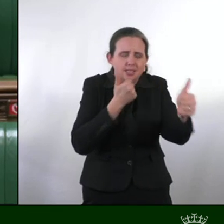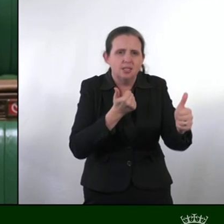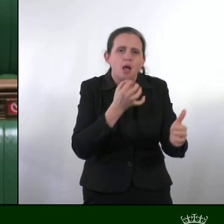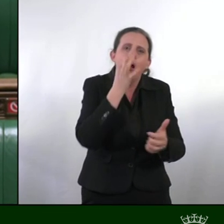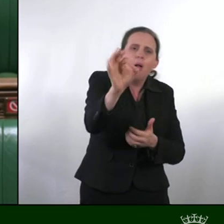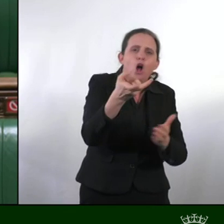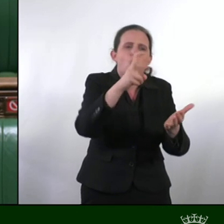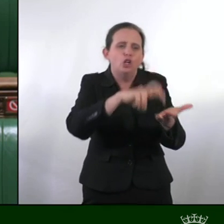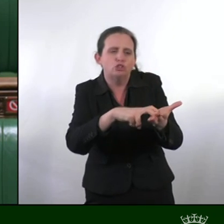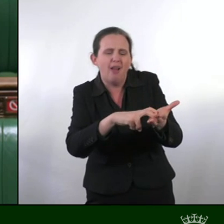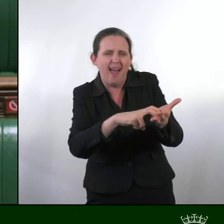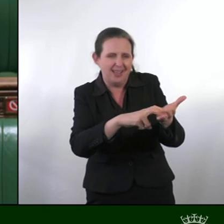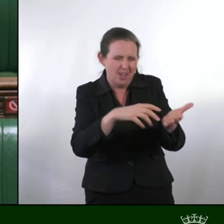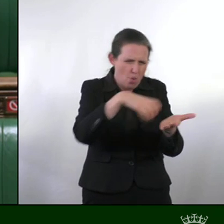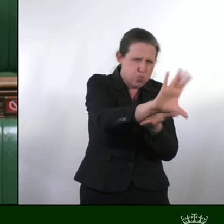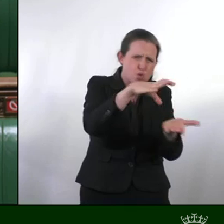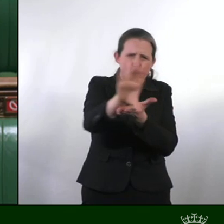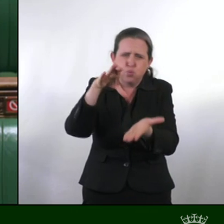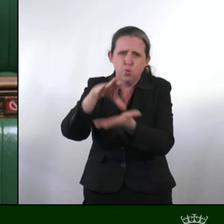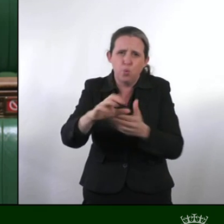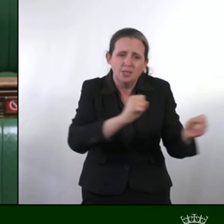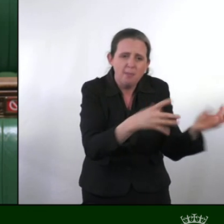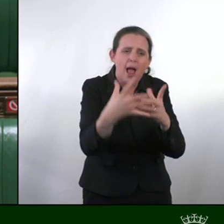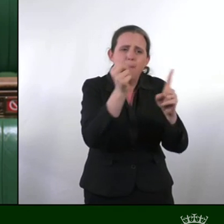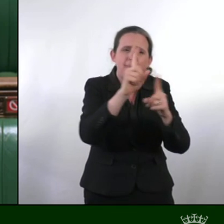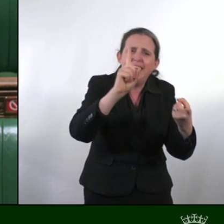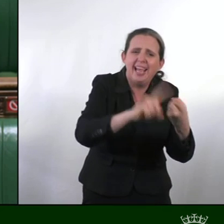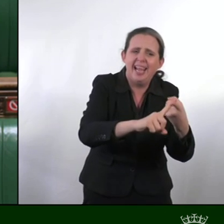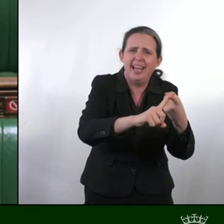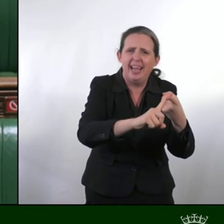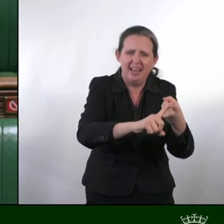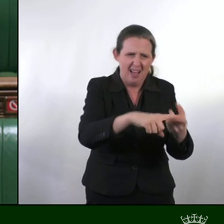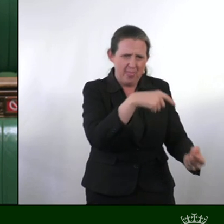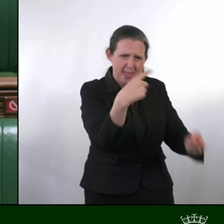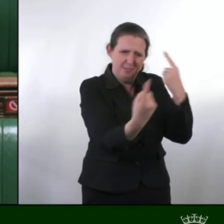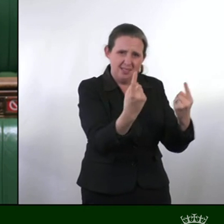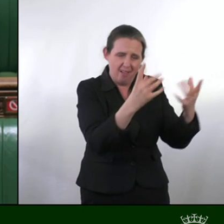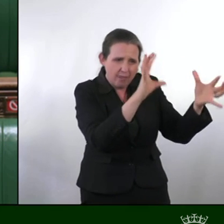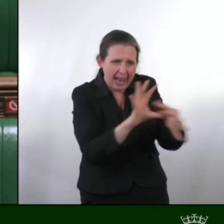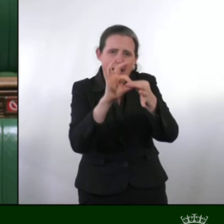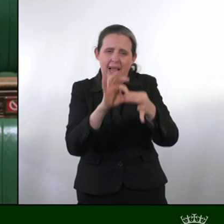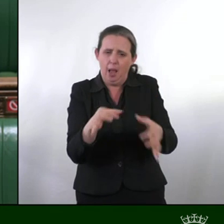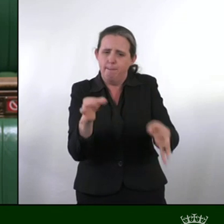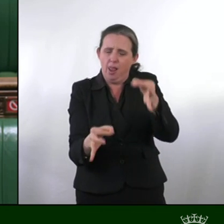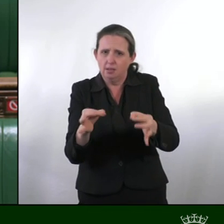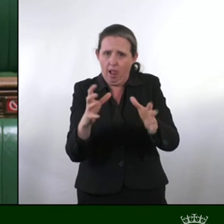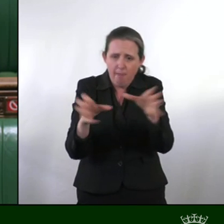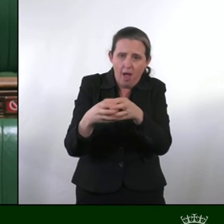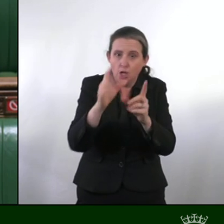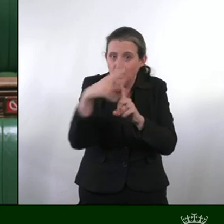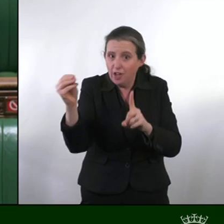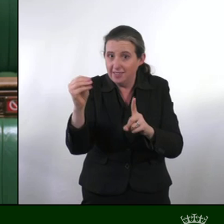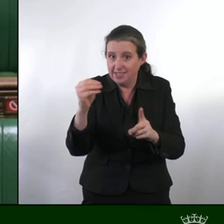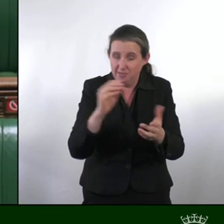Companies with political connections have been 10 times more likely to win Government contracts.